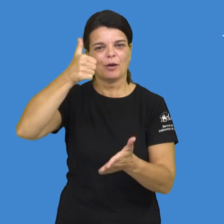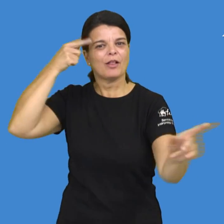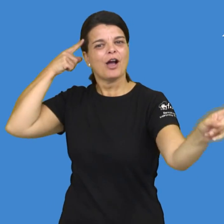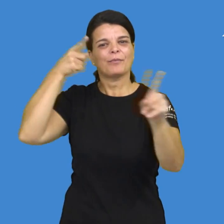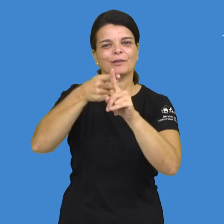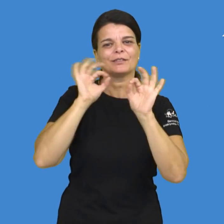objetivo